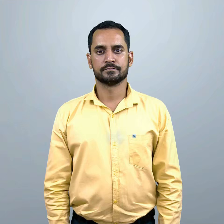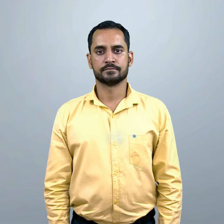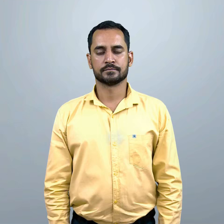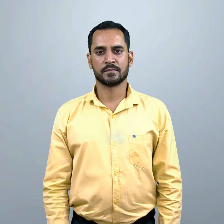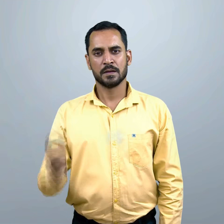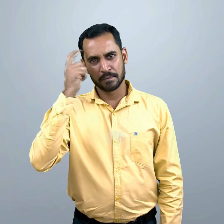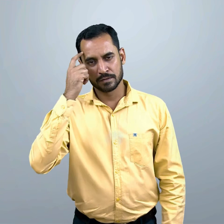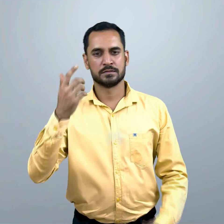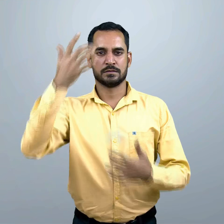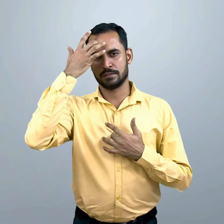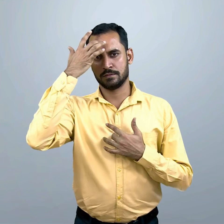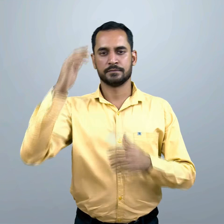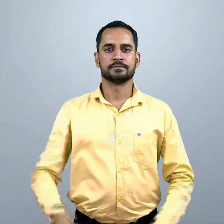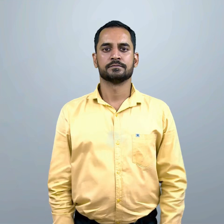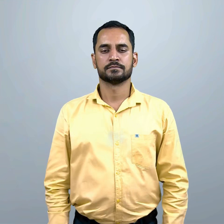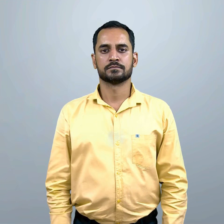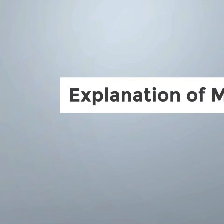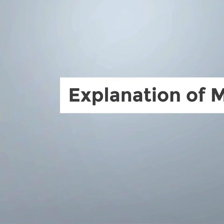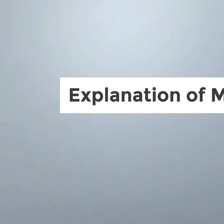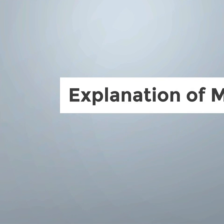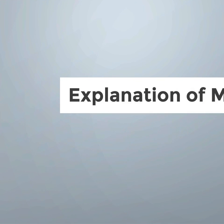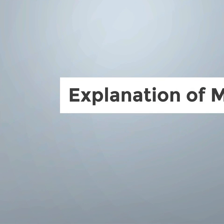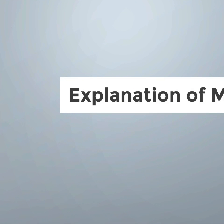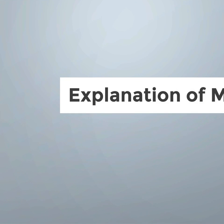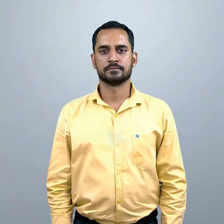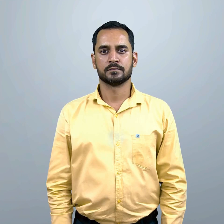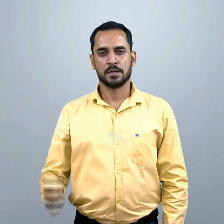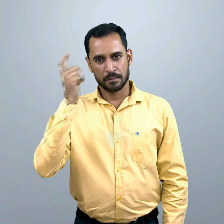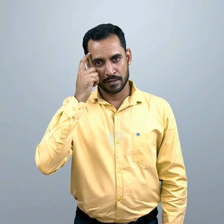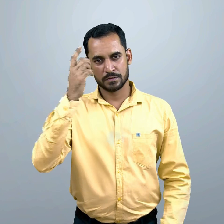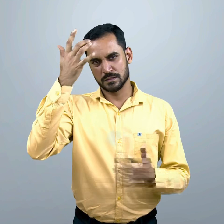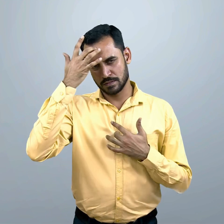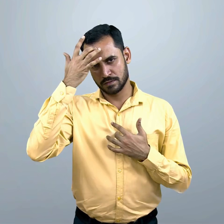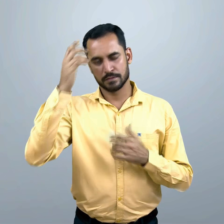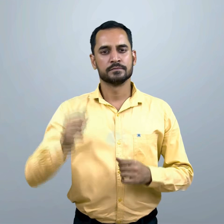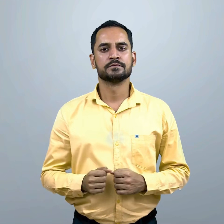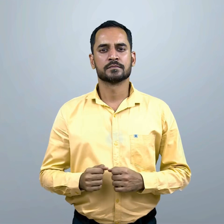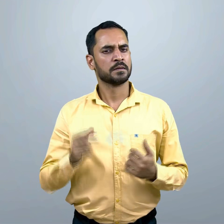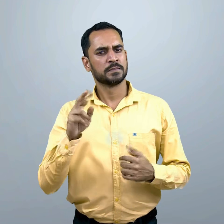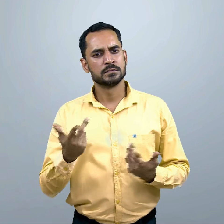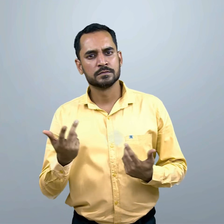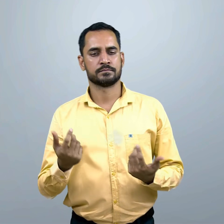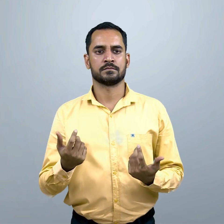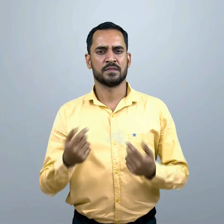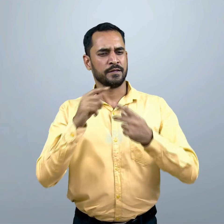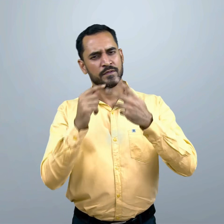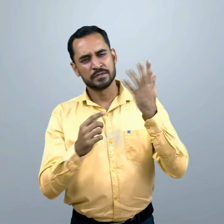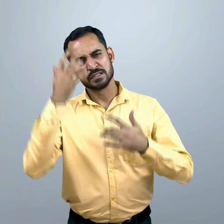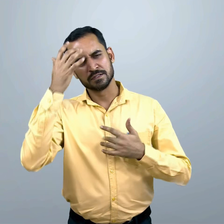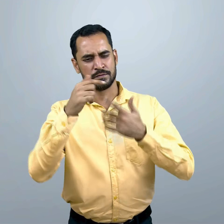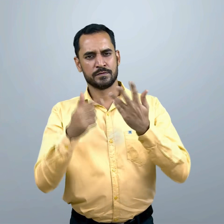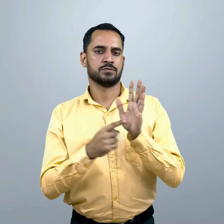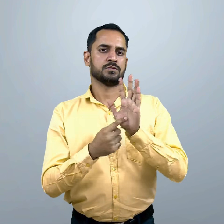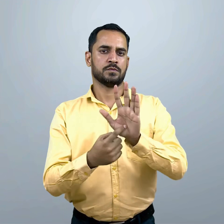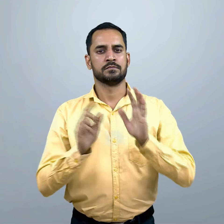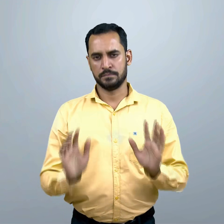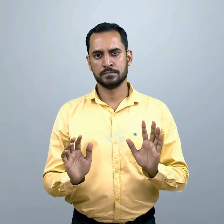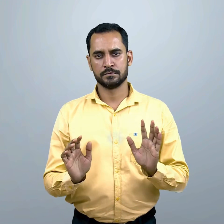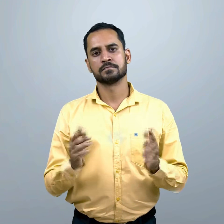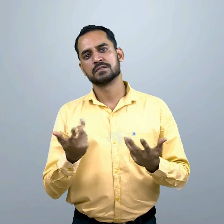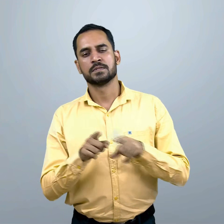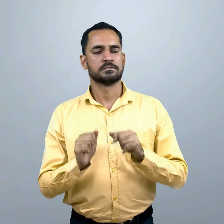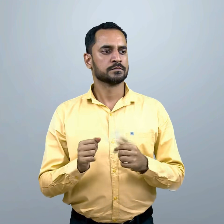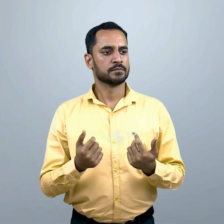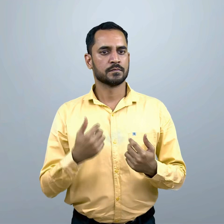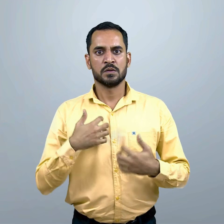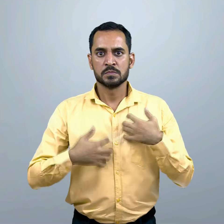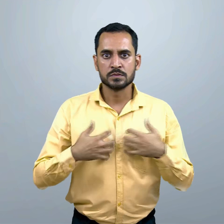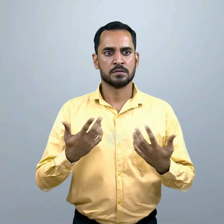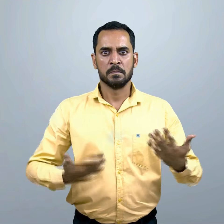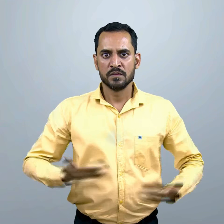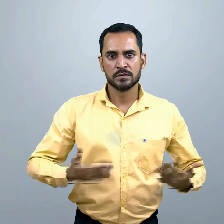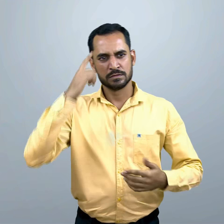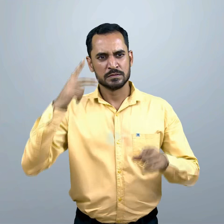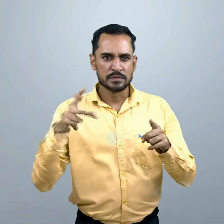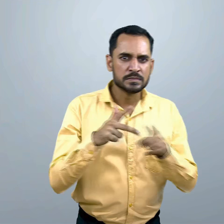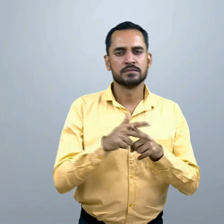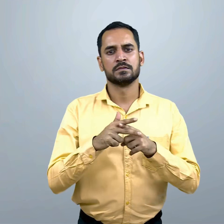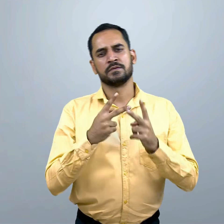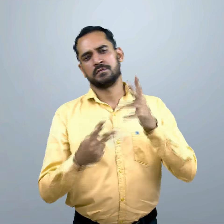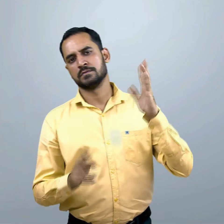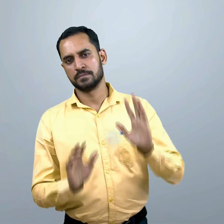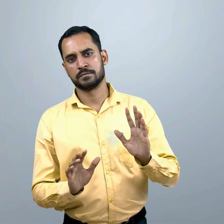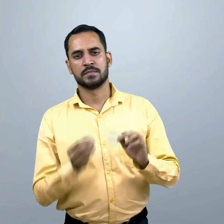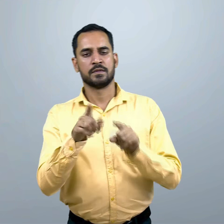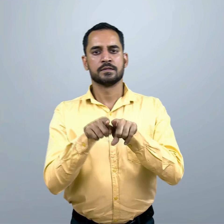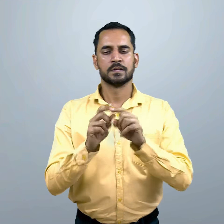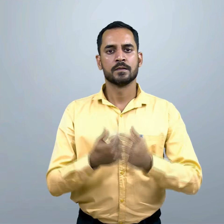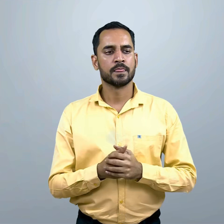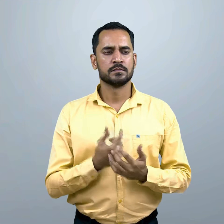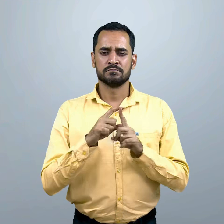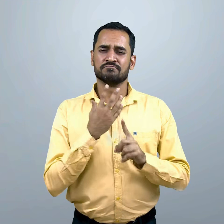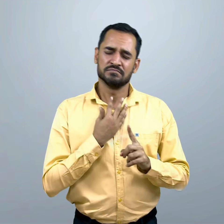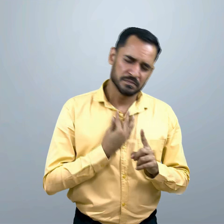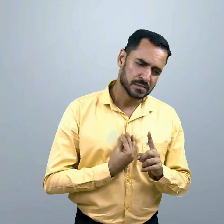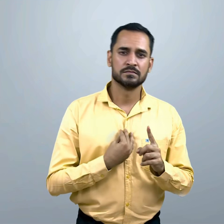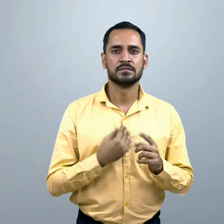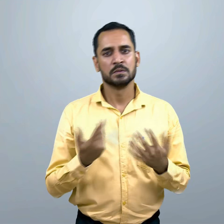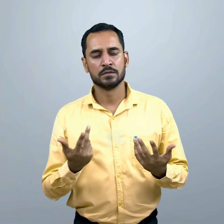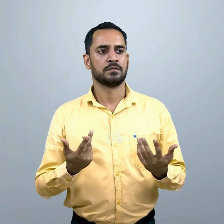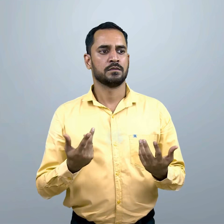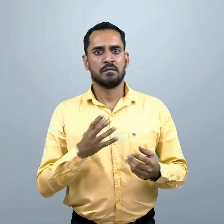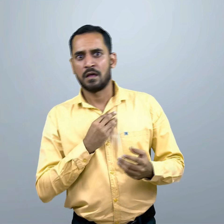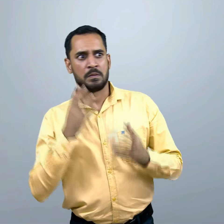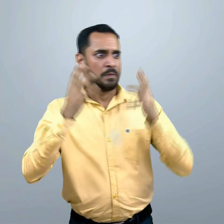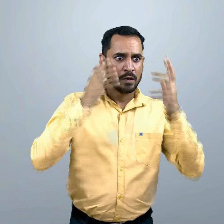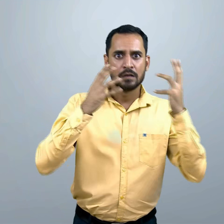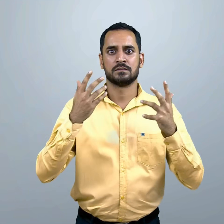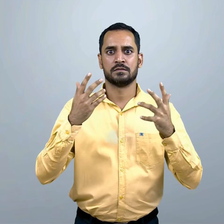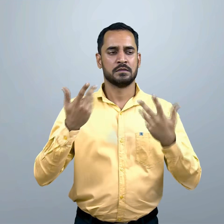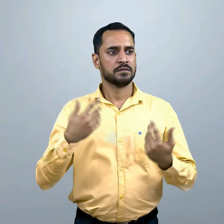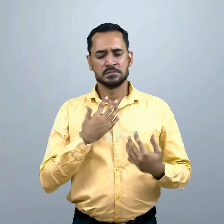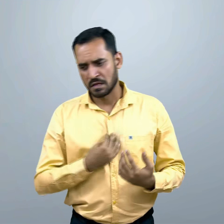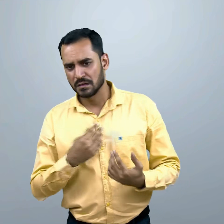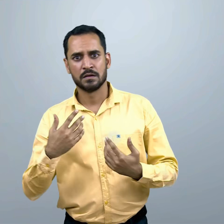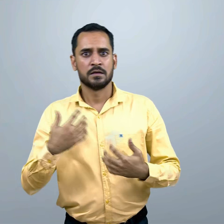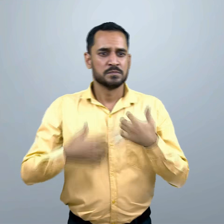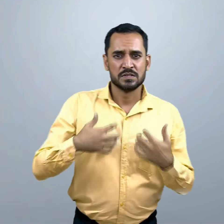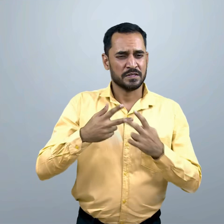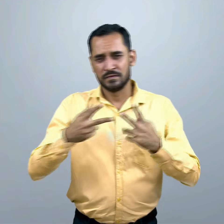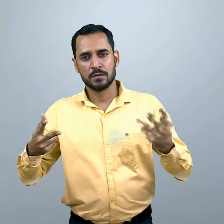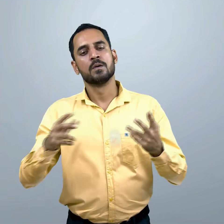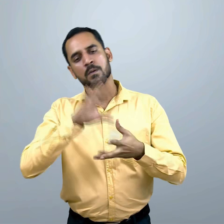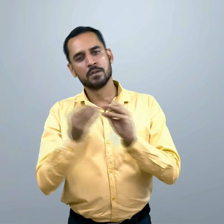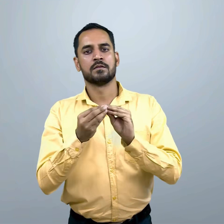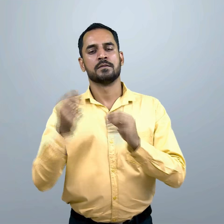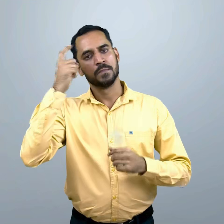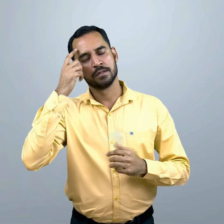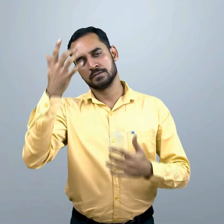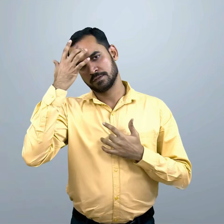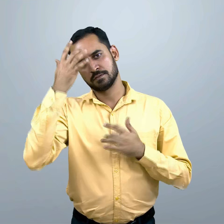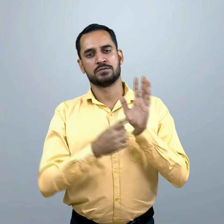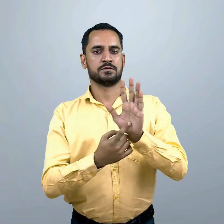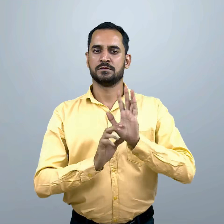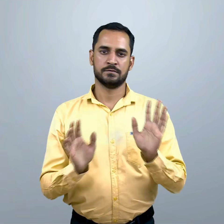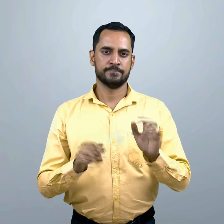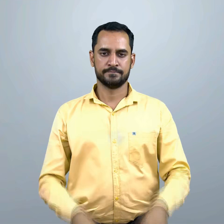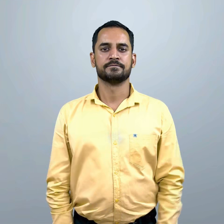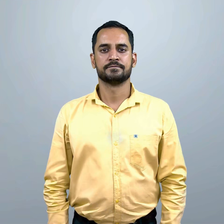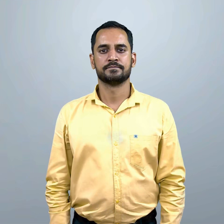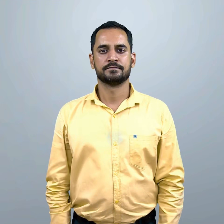Mental Disorders